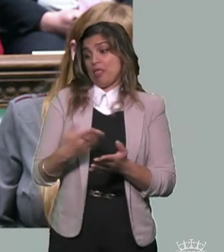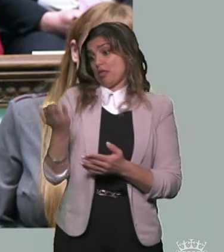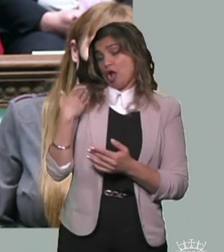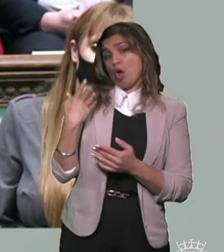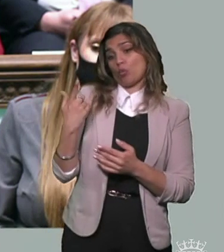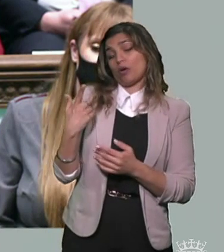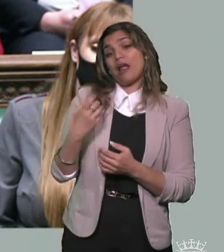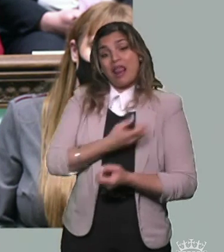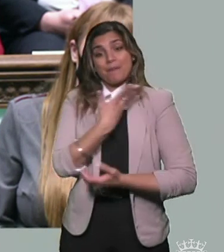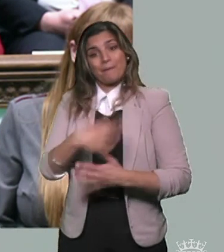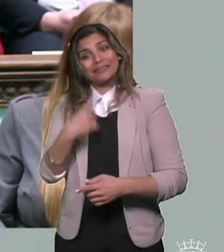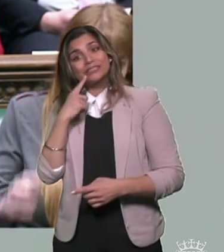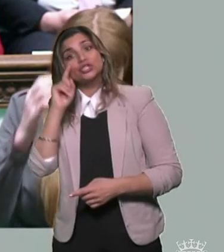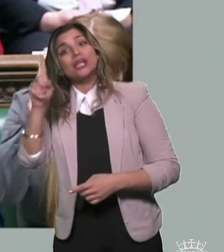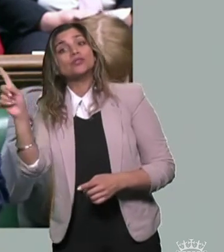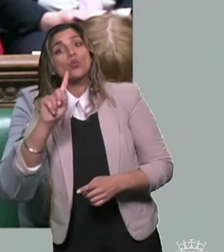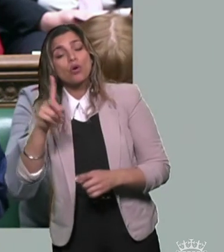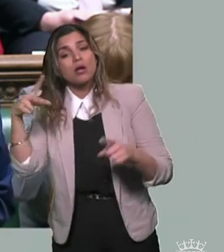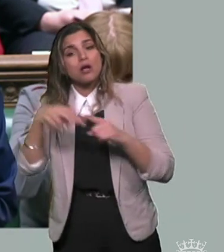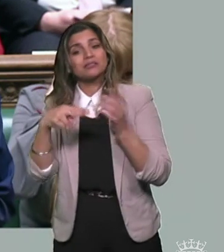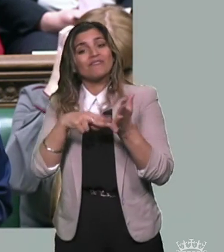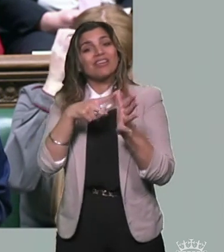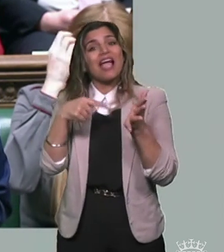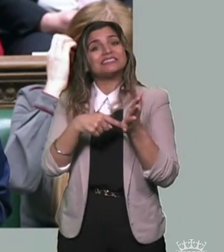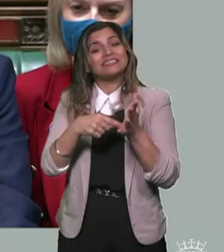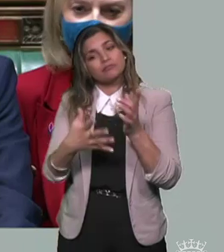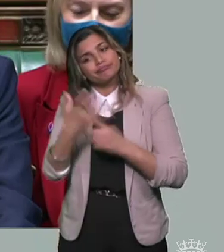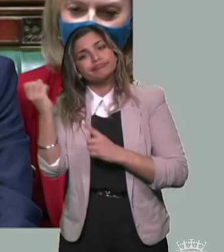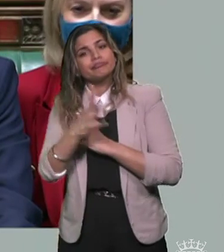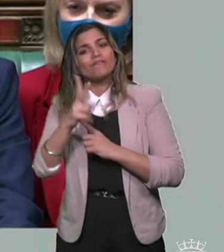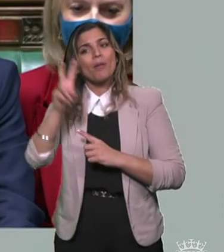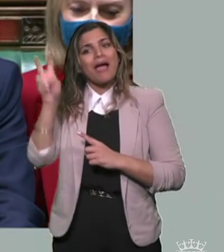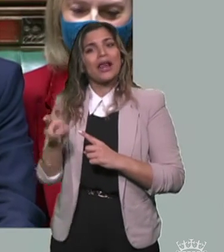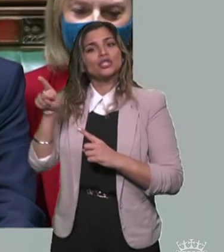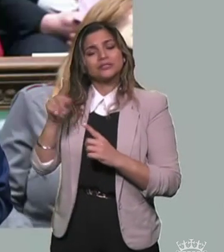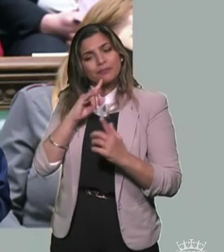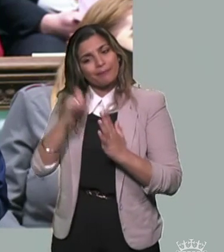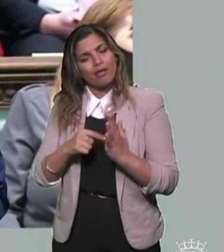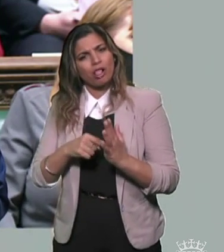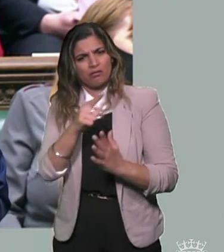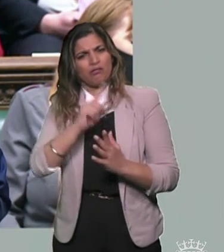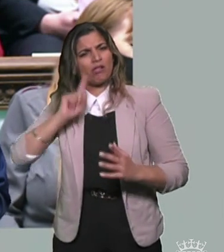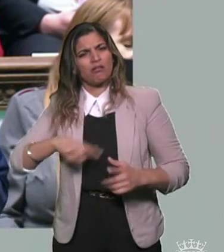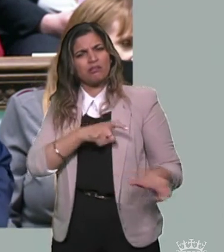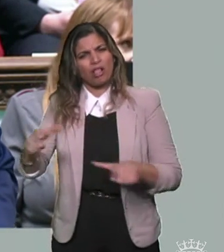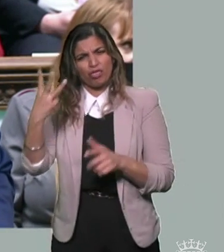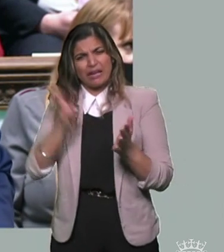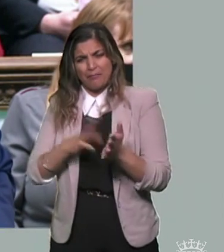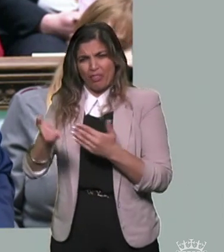Still the Government have failed to act. Instead of getting on with their jobs, they are wheeled out to save his.